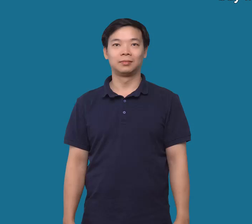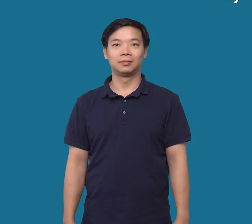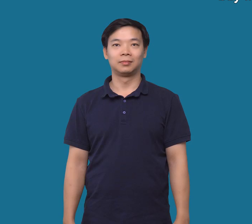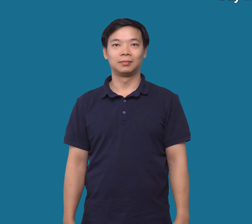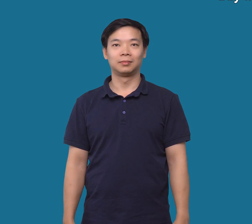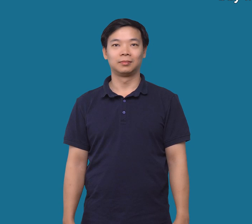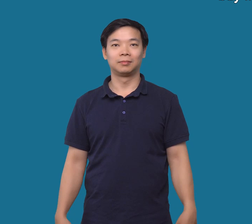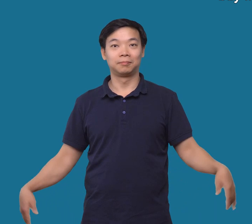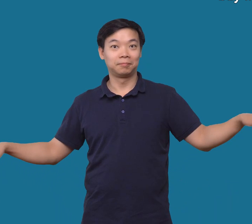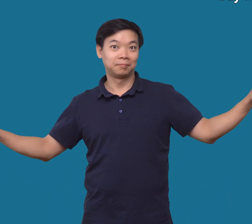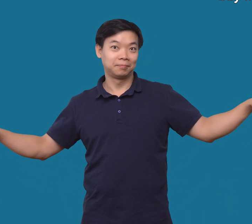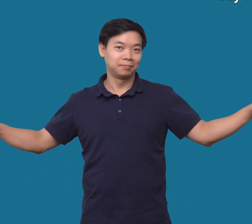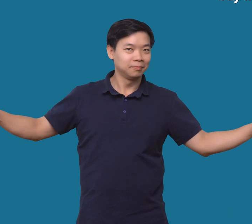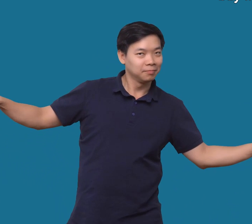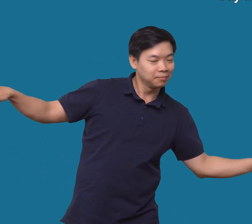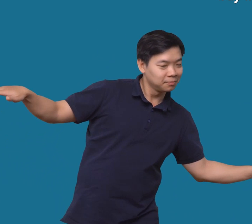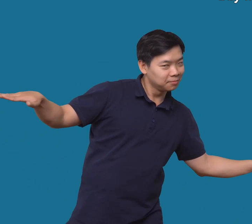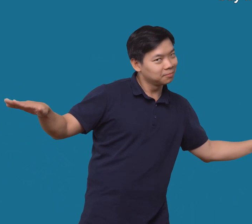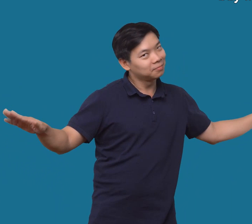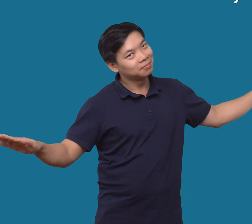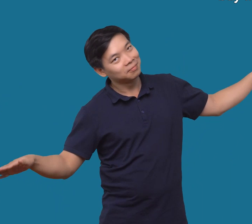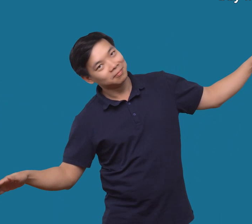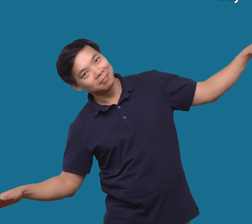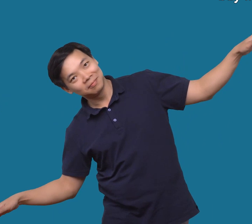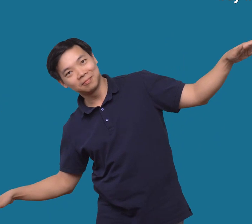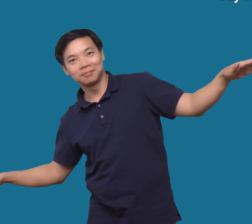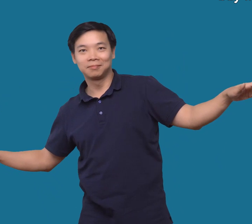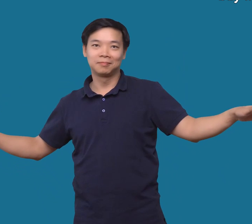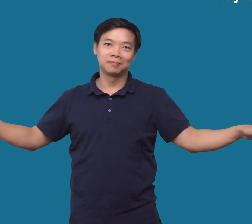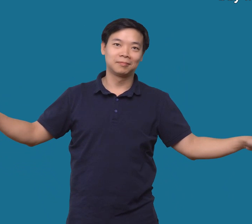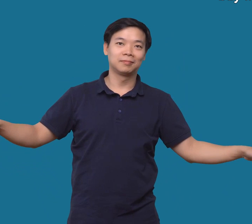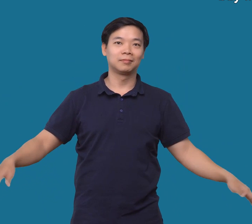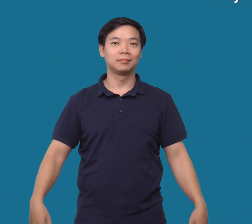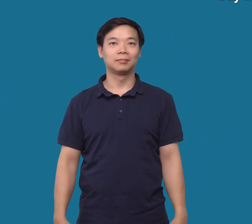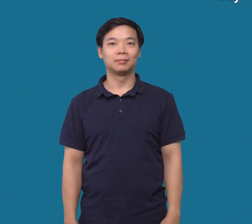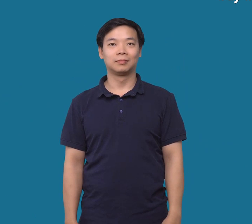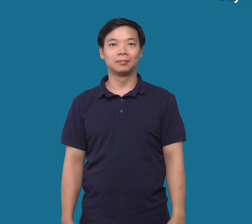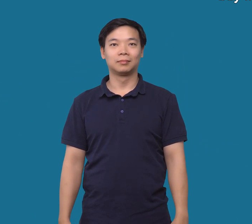bay liệng (bay lượn)